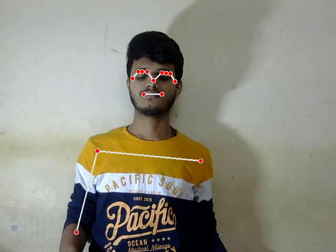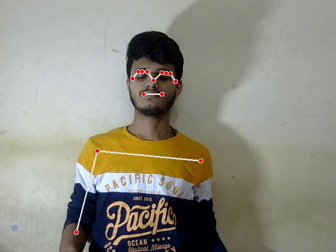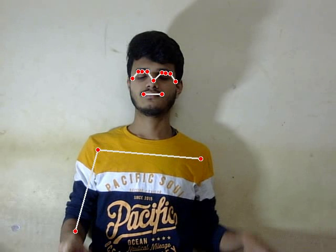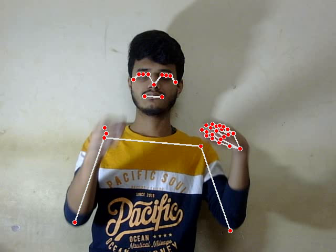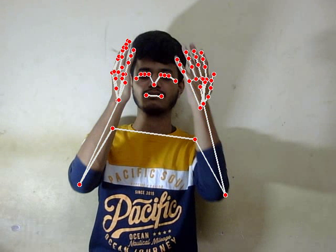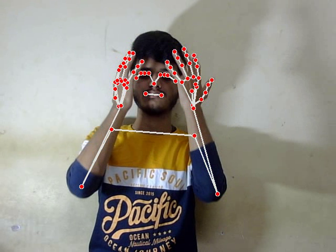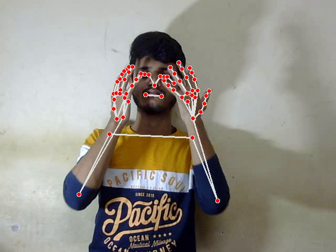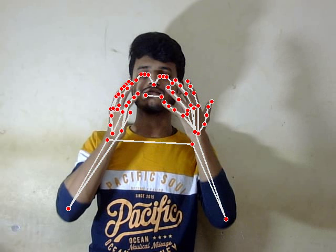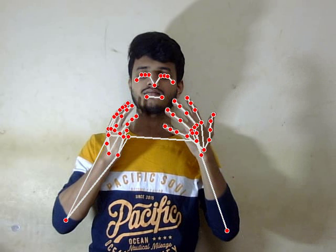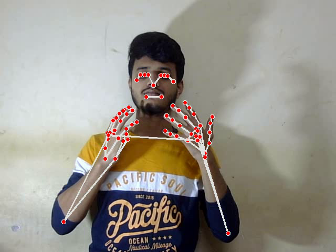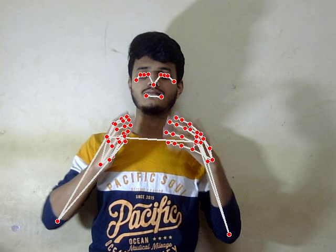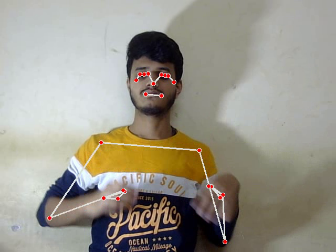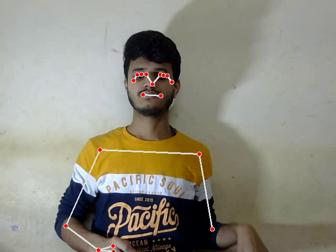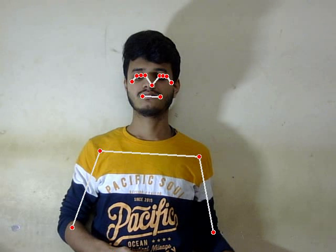sad